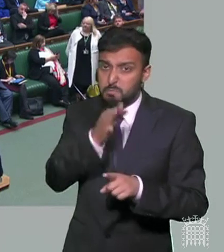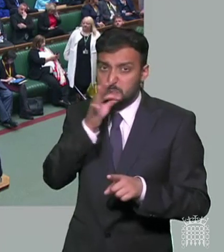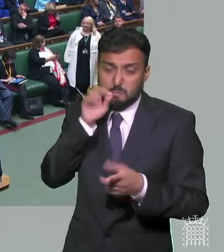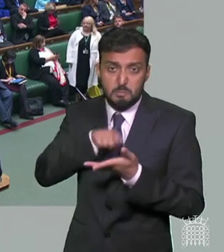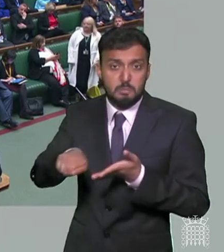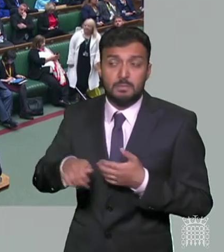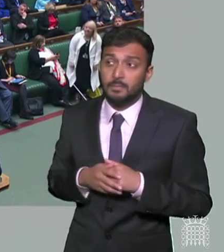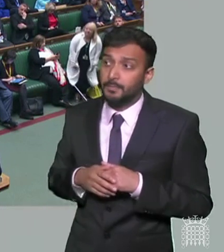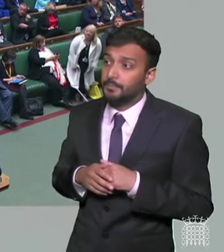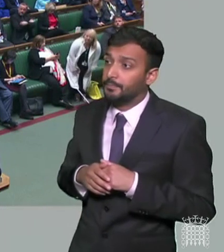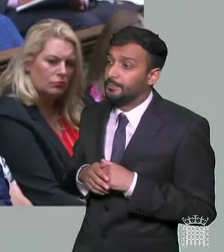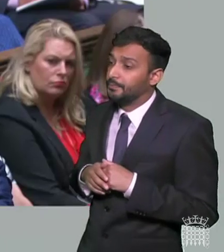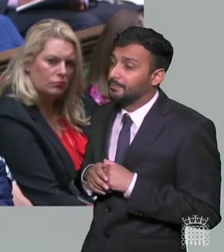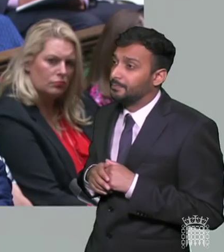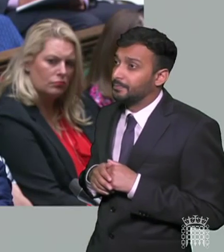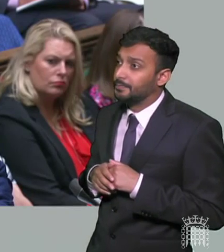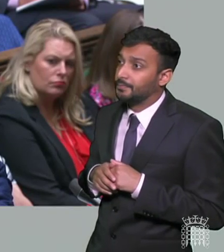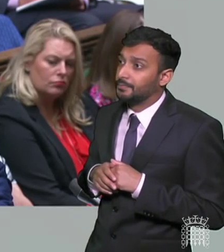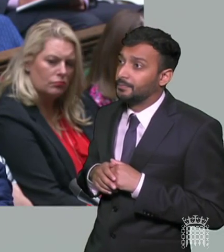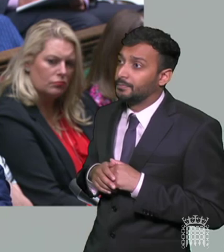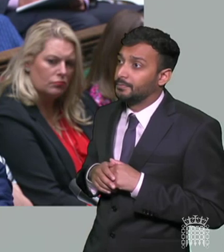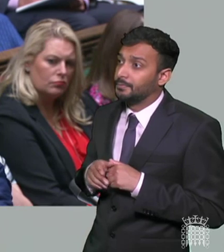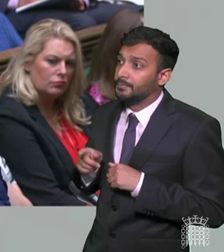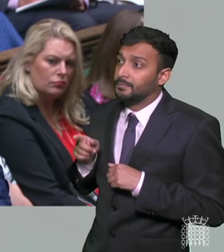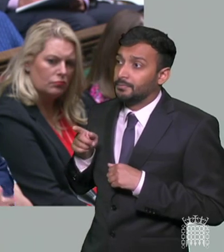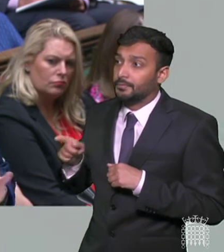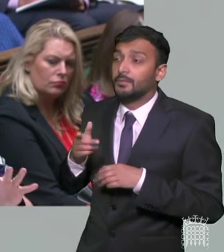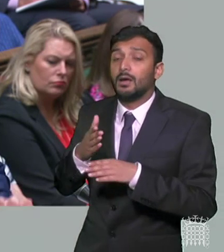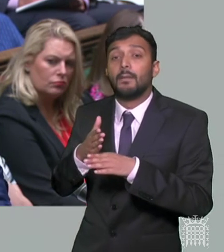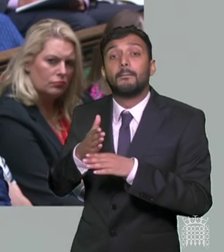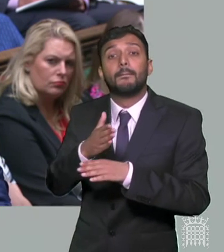I will look carefully at any particular proposals that the honourable Lady has.